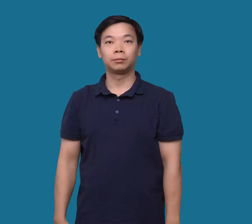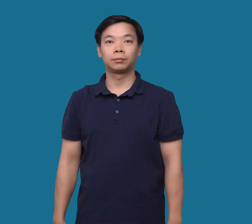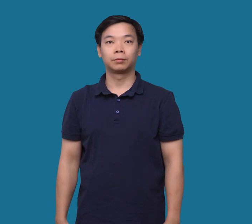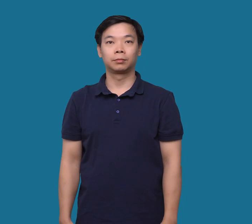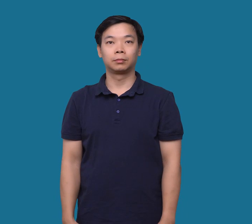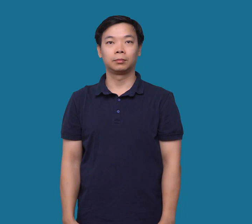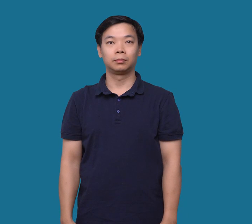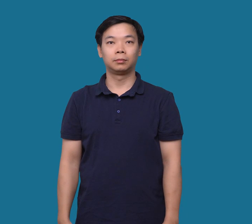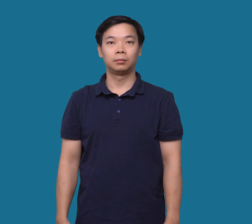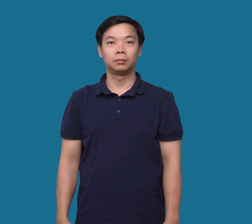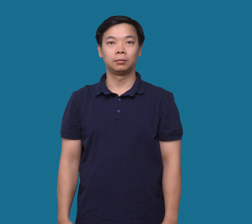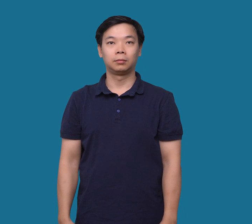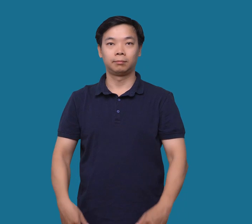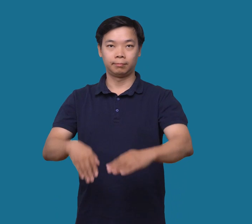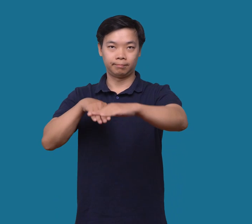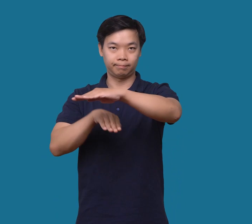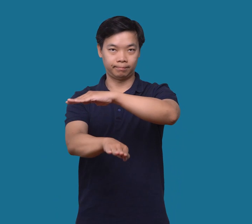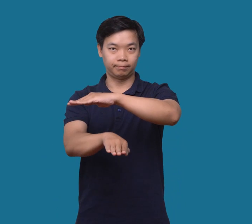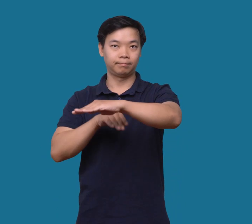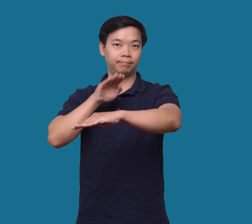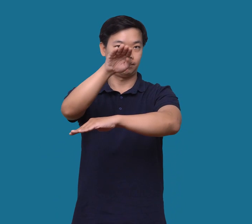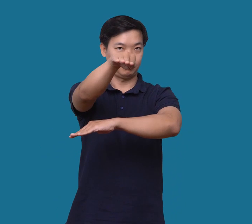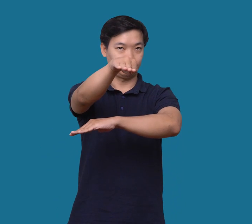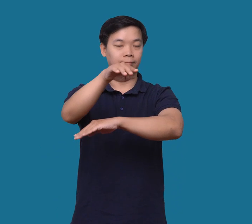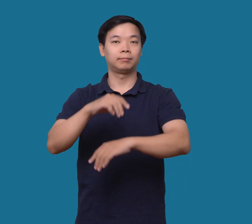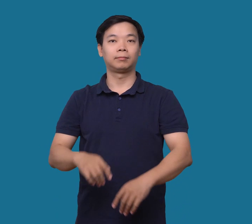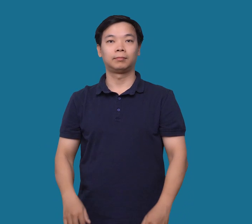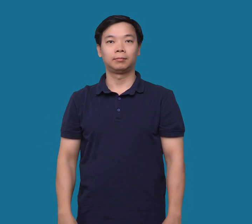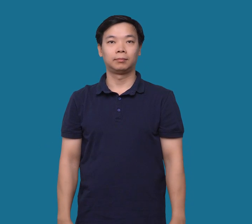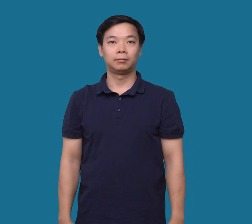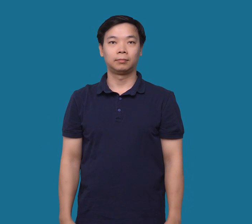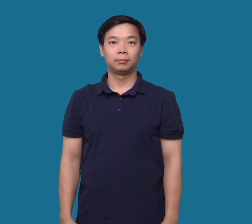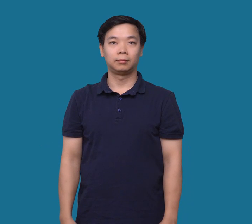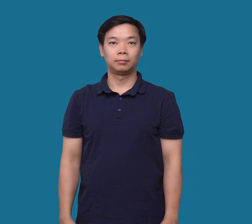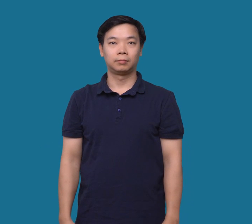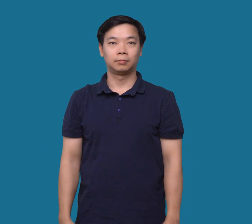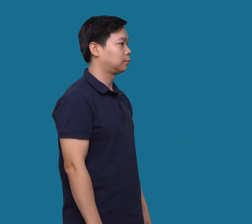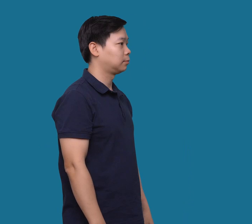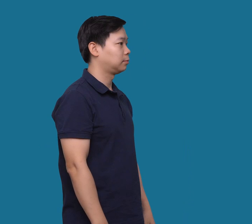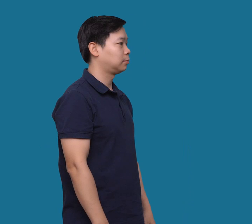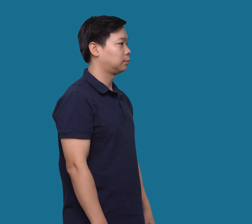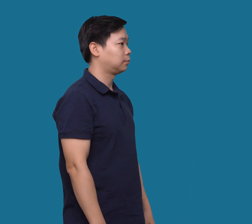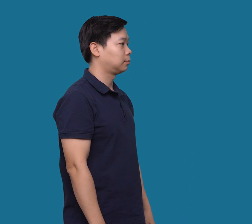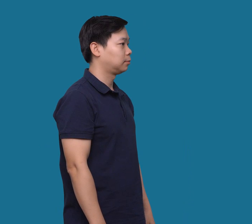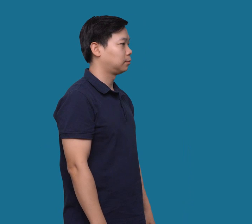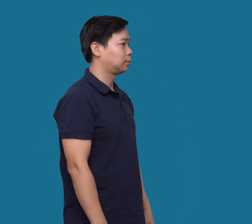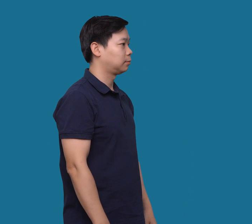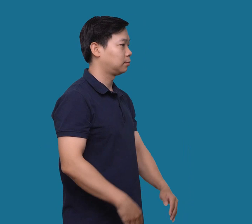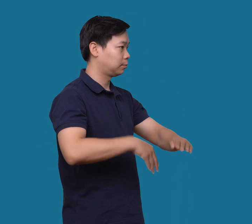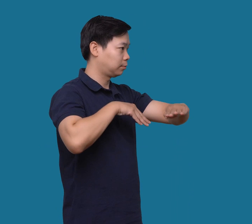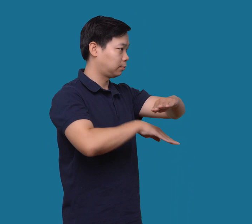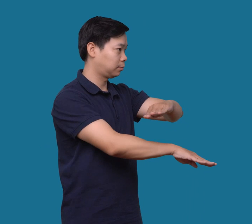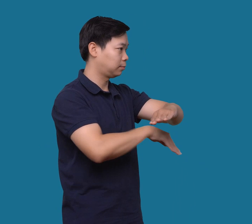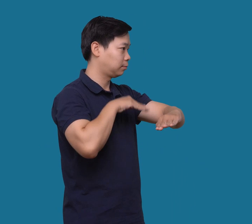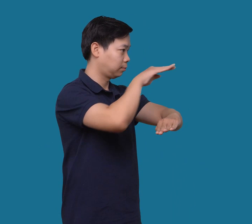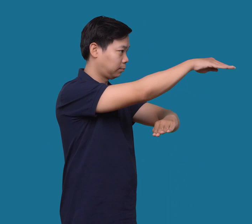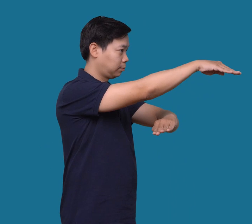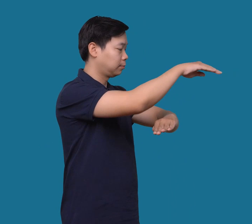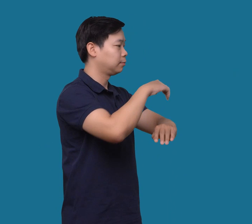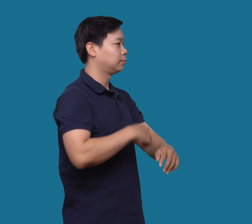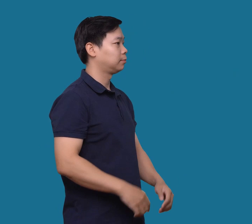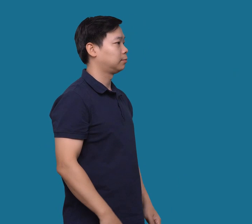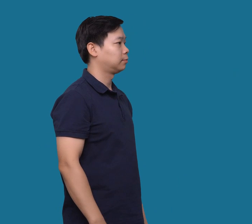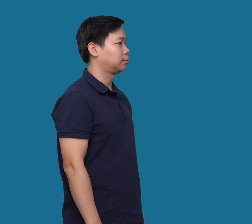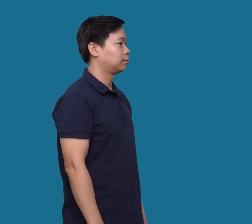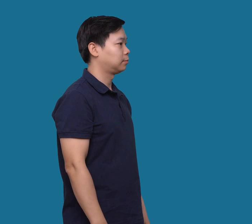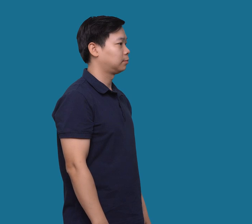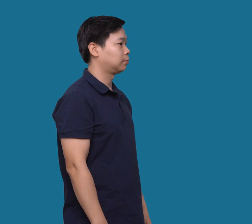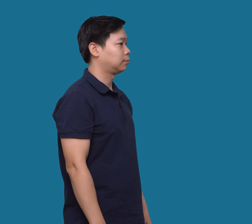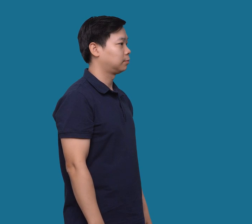trong ngoài